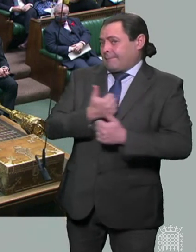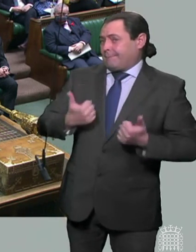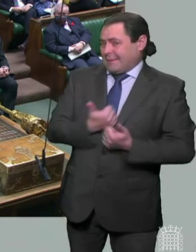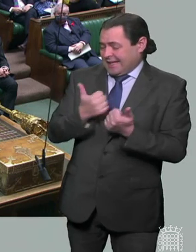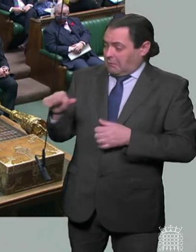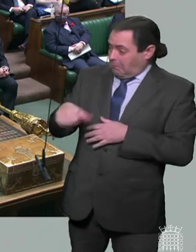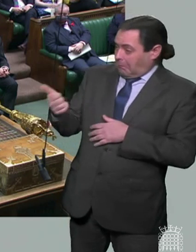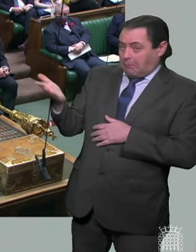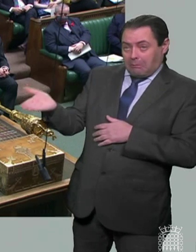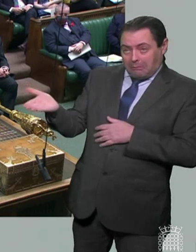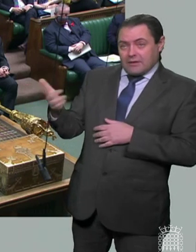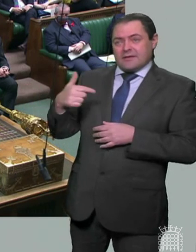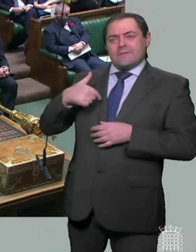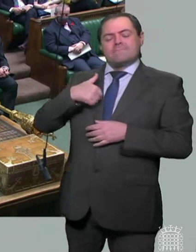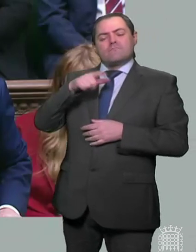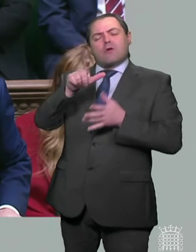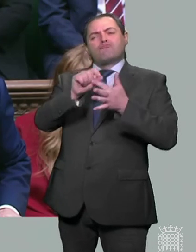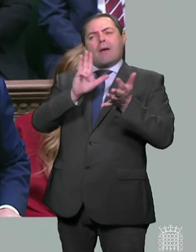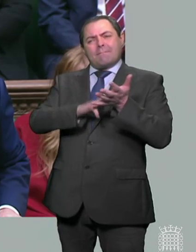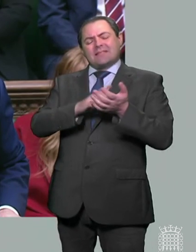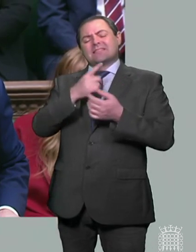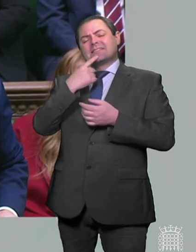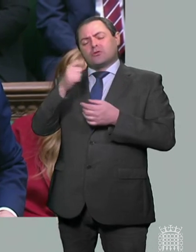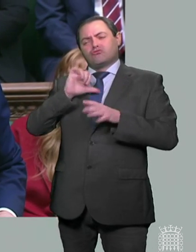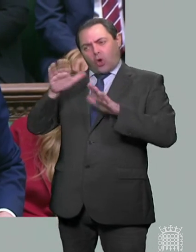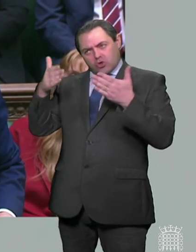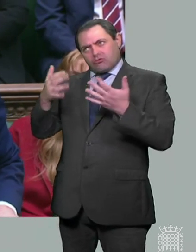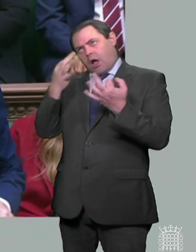The Prime Minister says that we should concentrate on what he is asking the country to do.